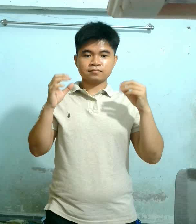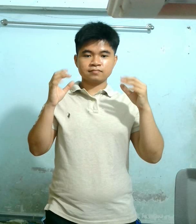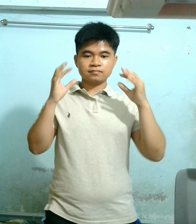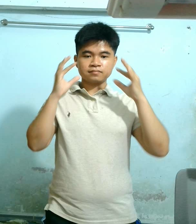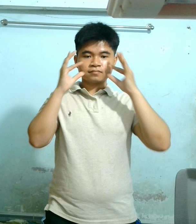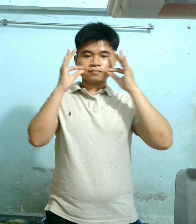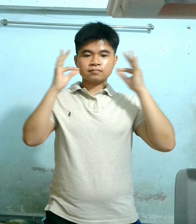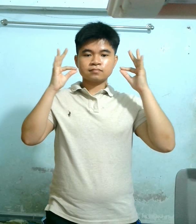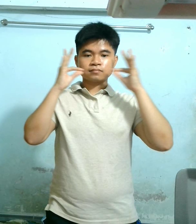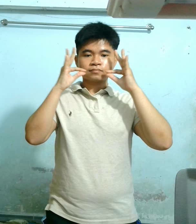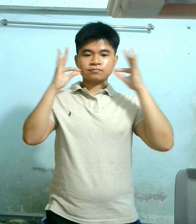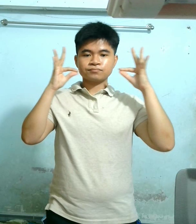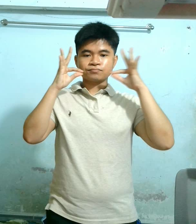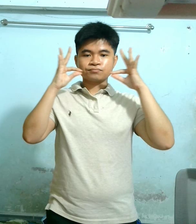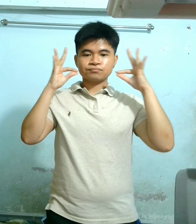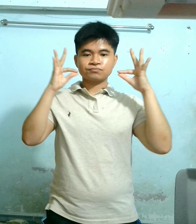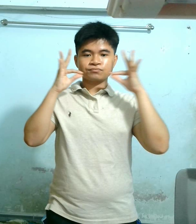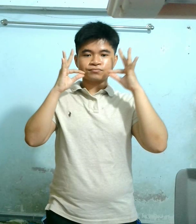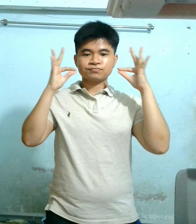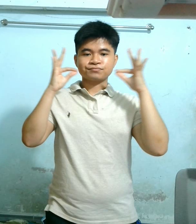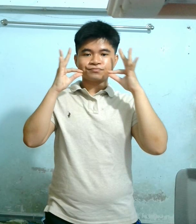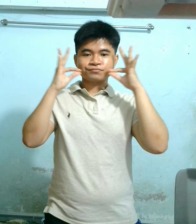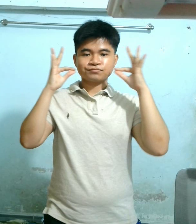meo